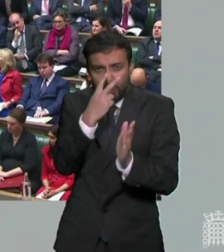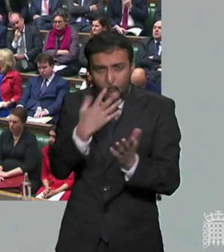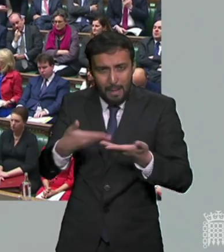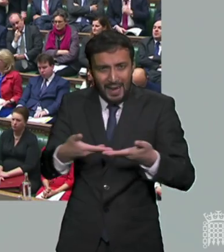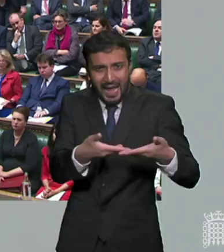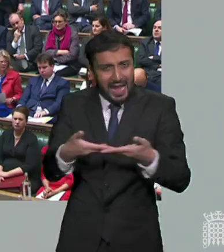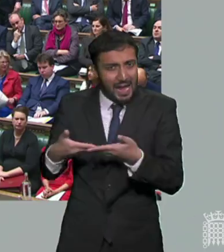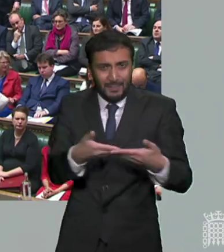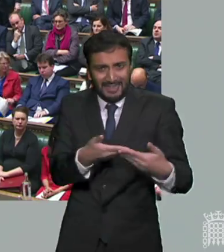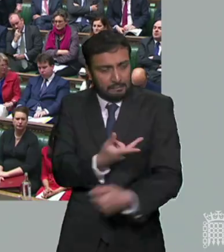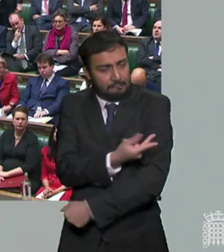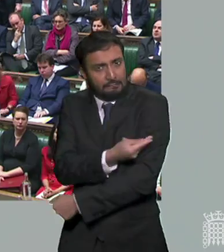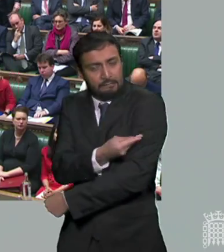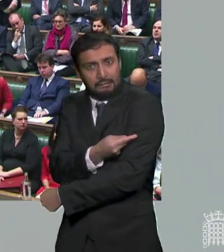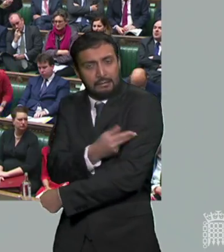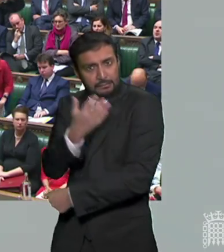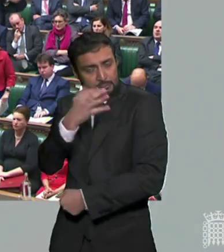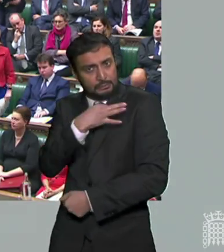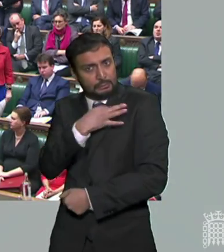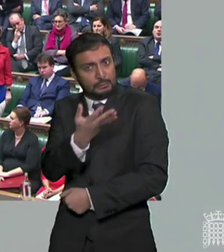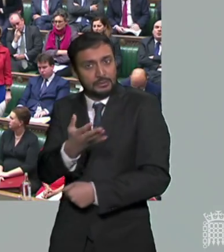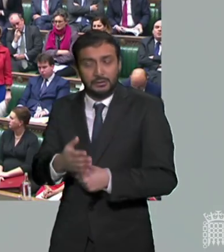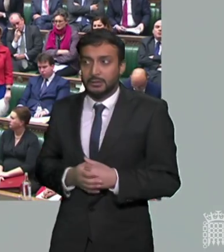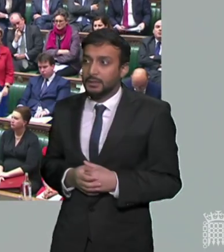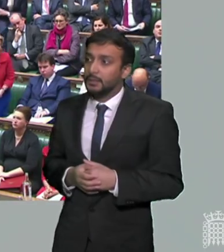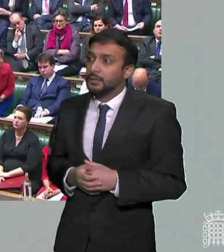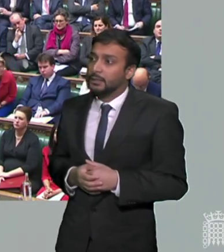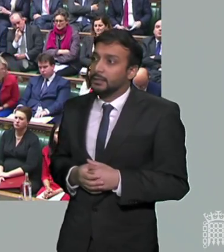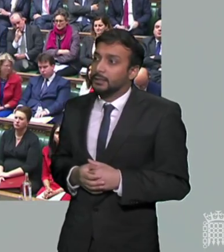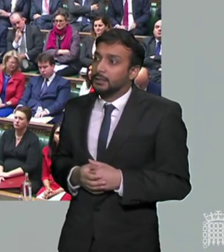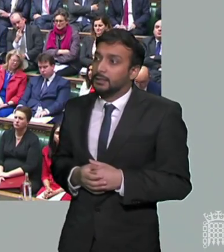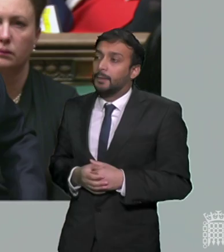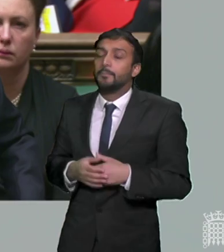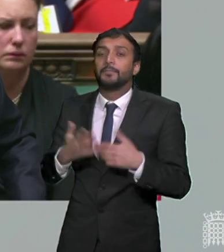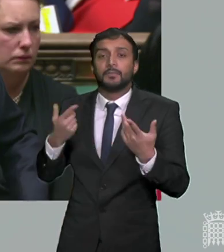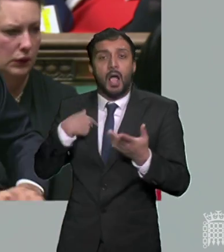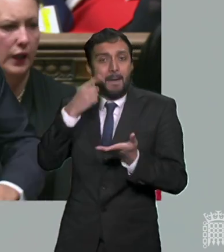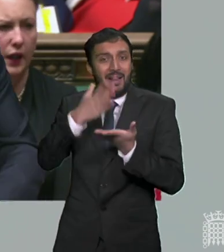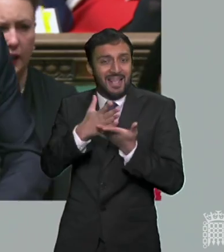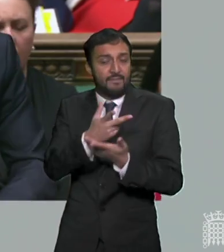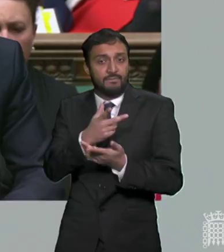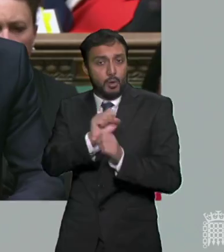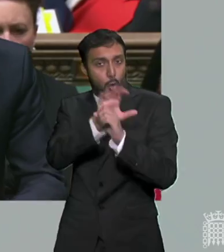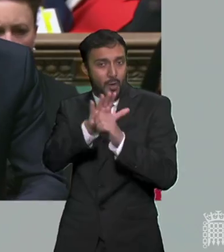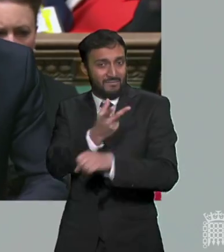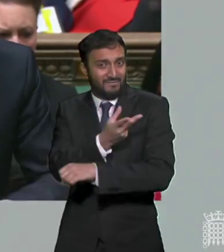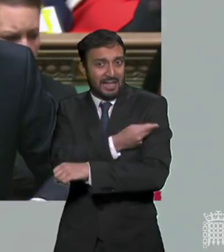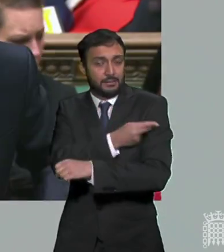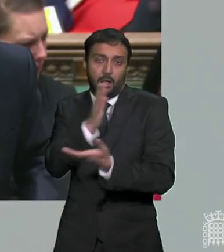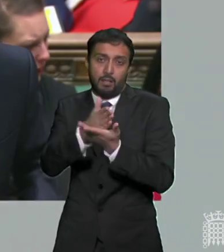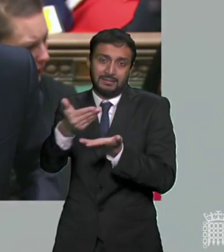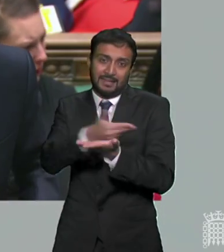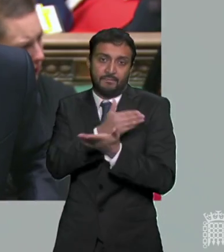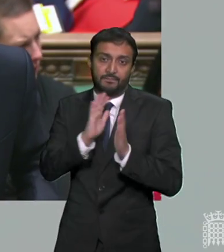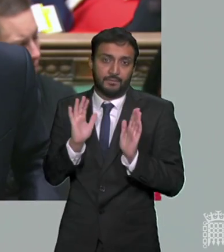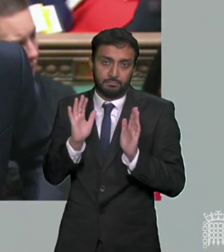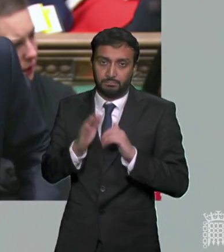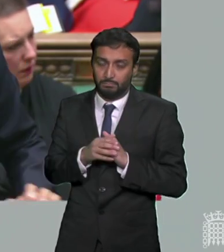First, I believe that covid vaccines are safe and effective.